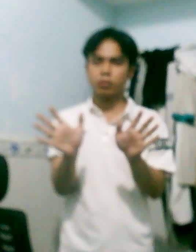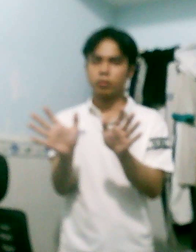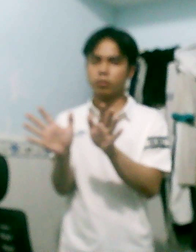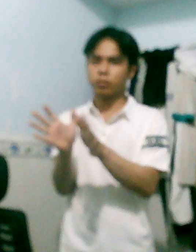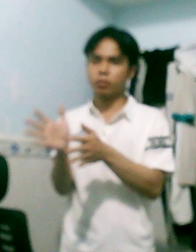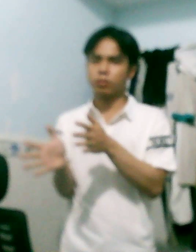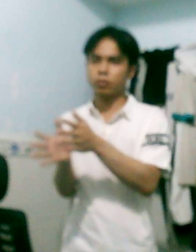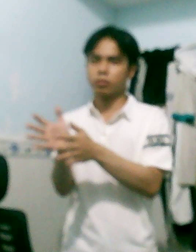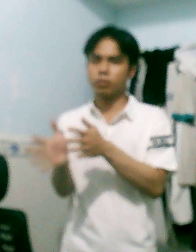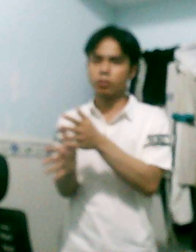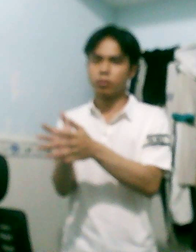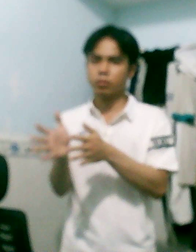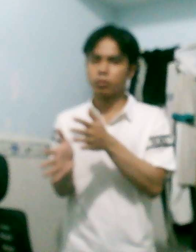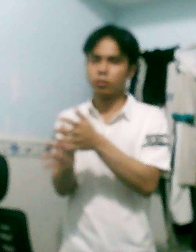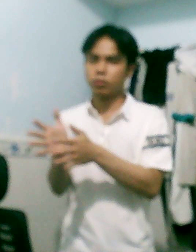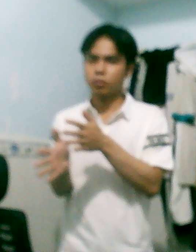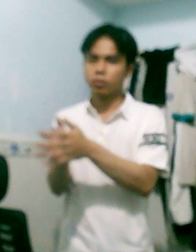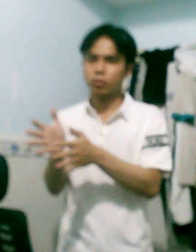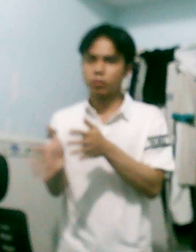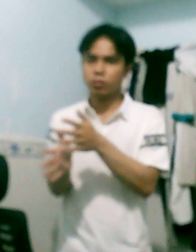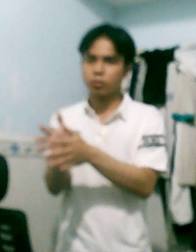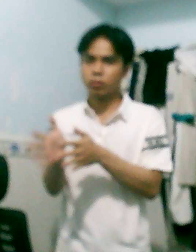ngon ngu ki hieu